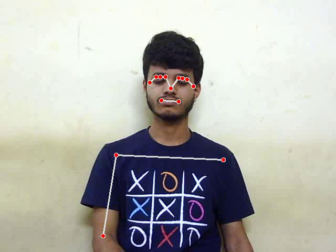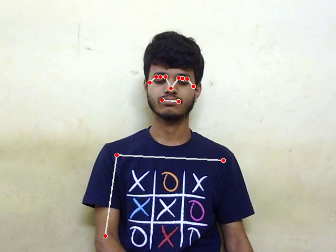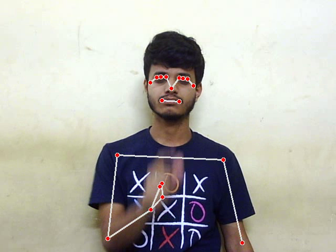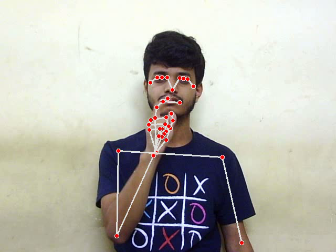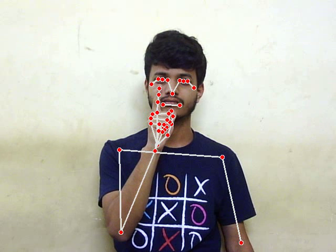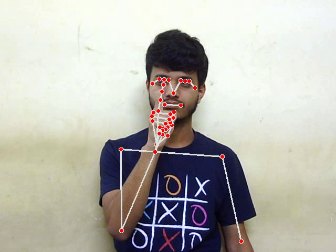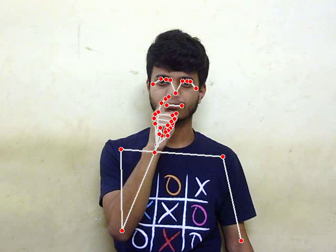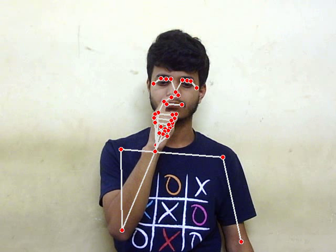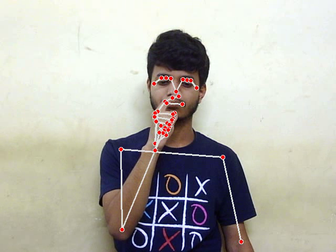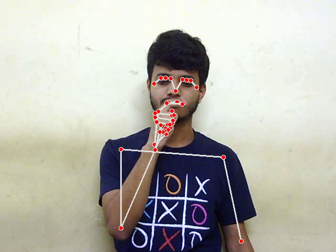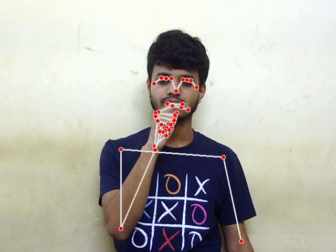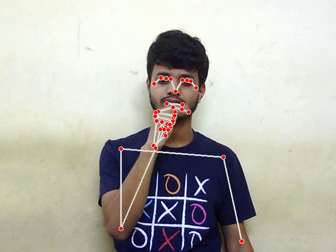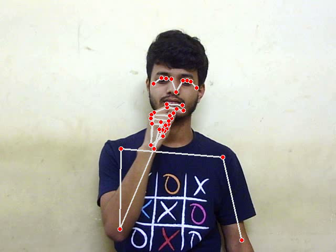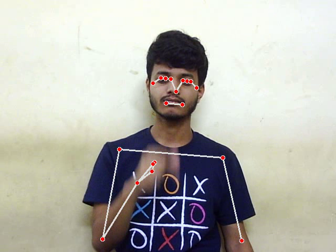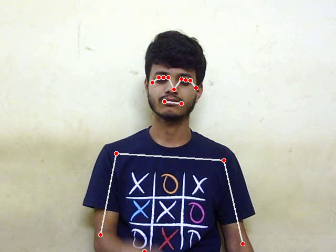who